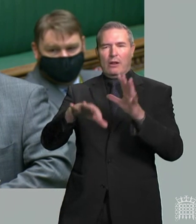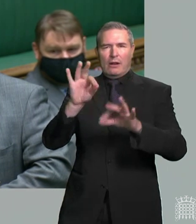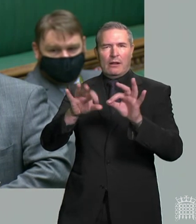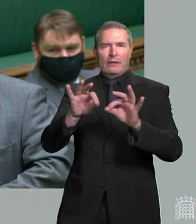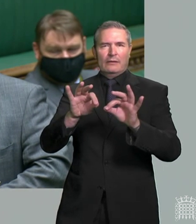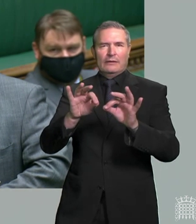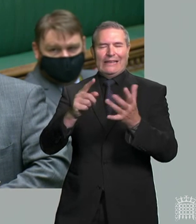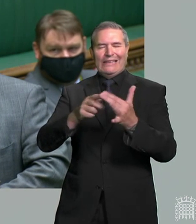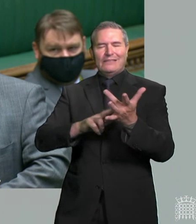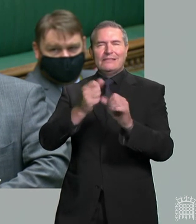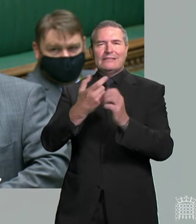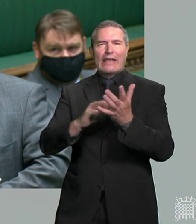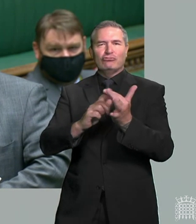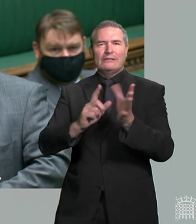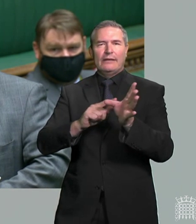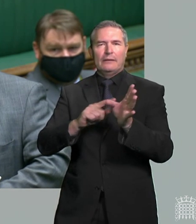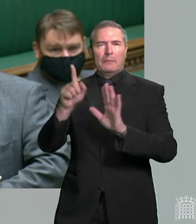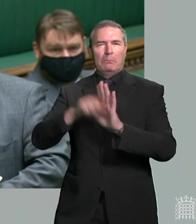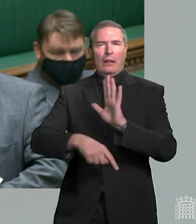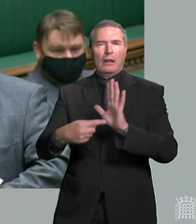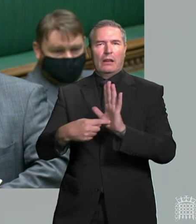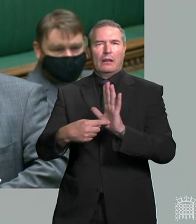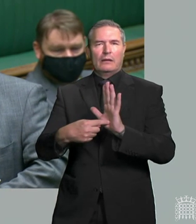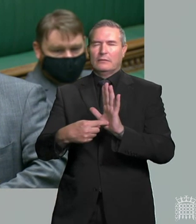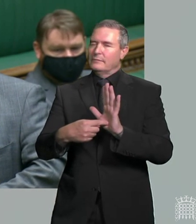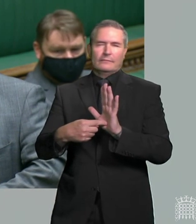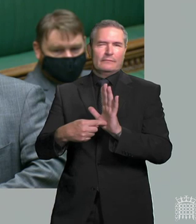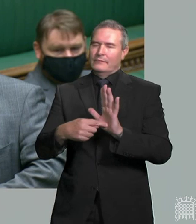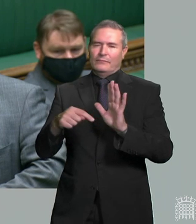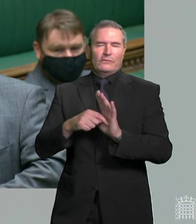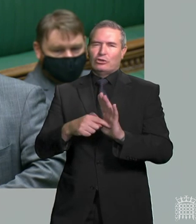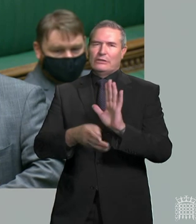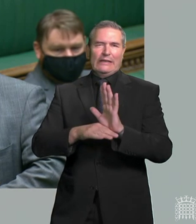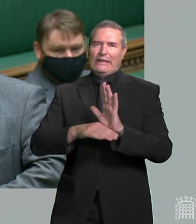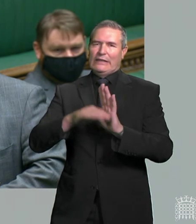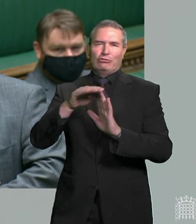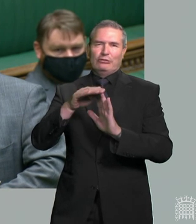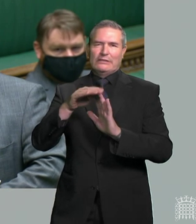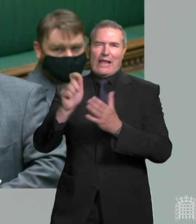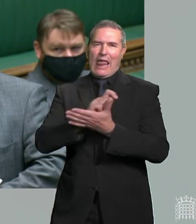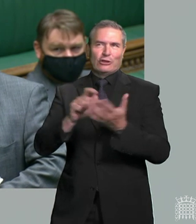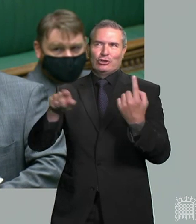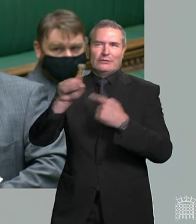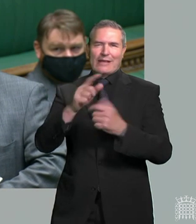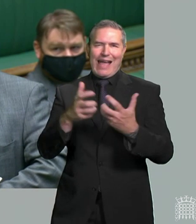In reality, the Bill is designed to do anything but increase the integrity of our elections.